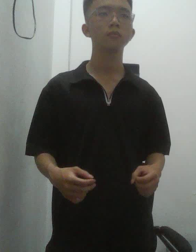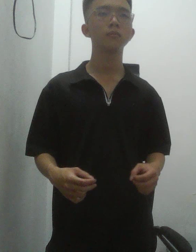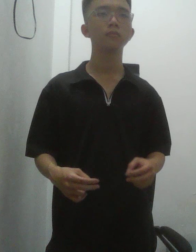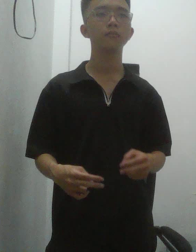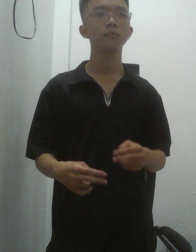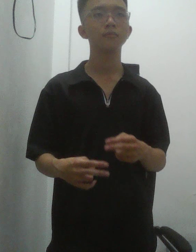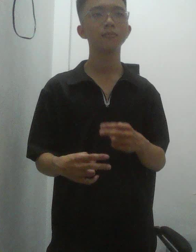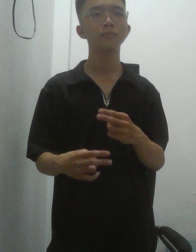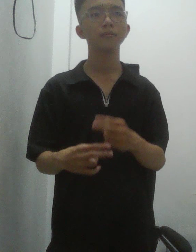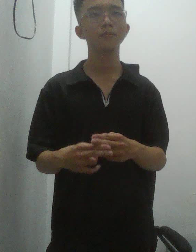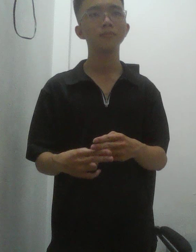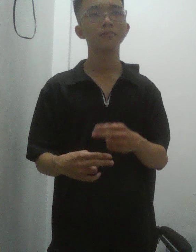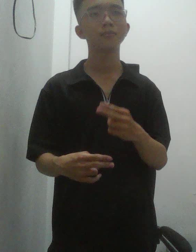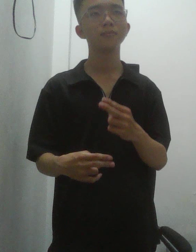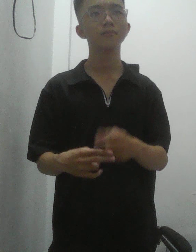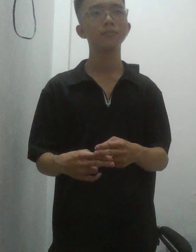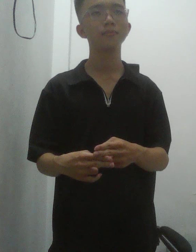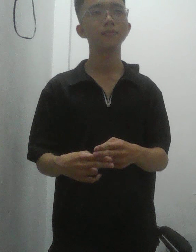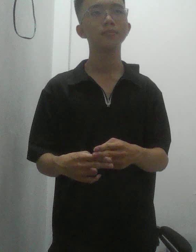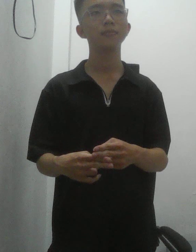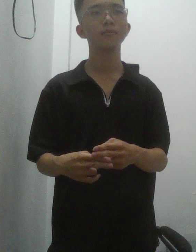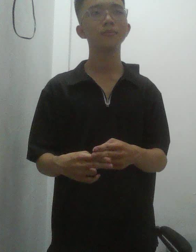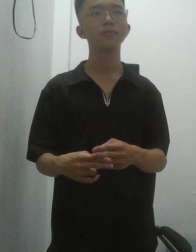ten